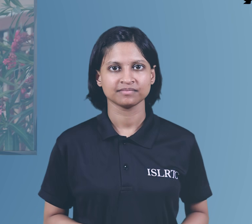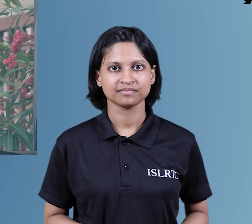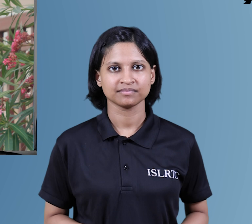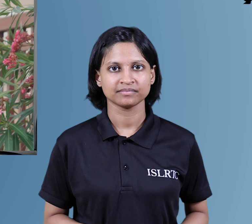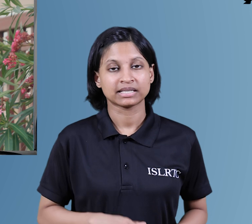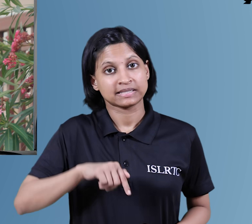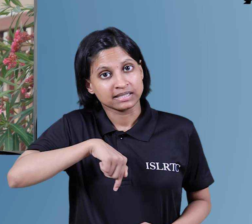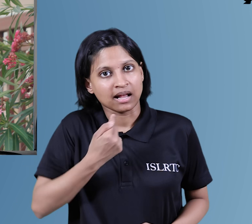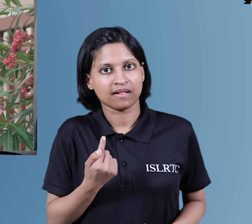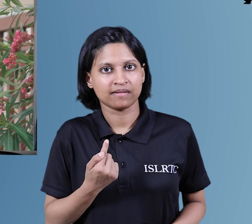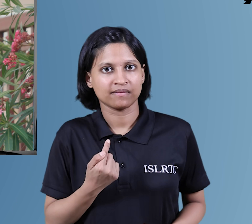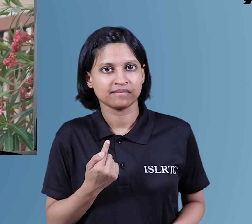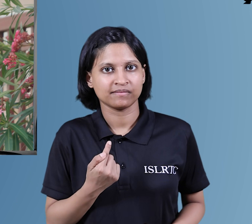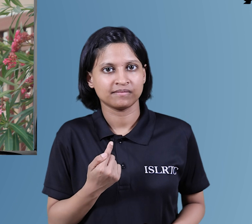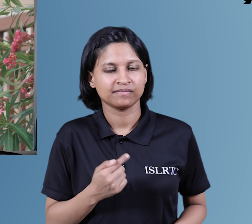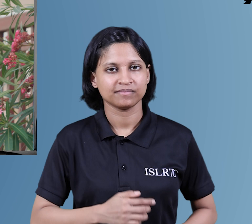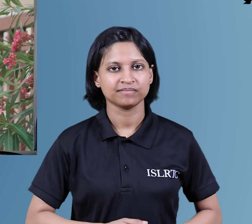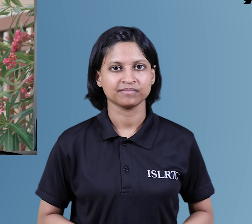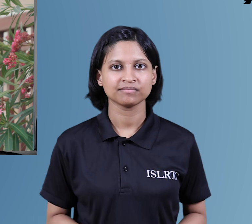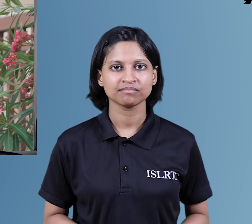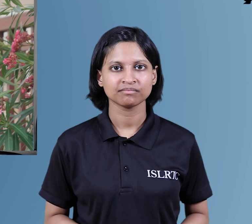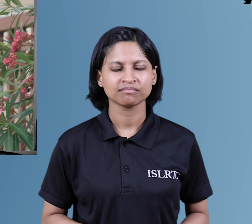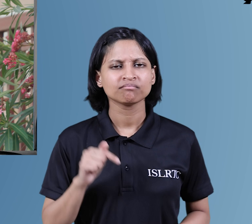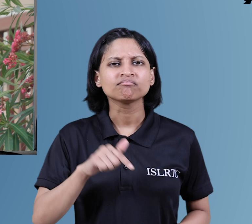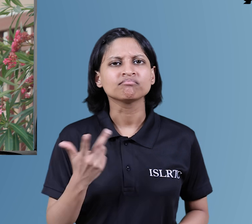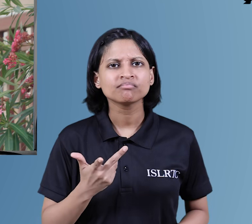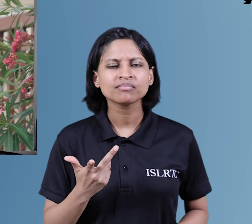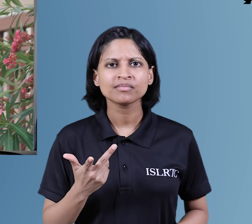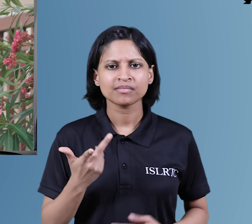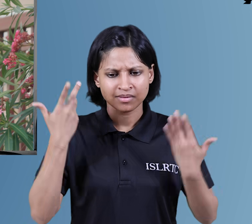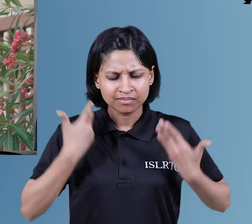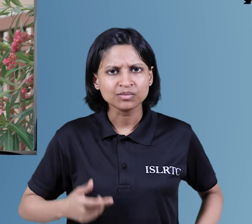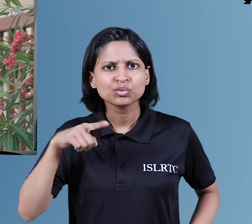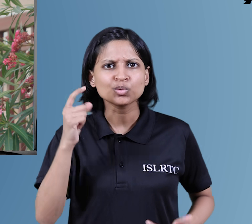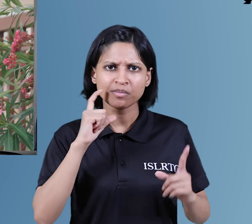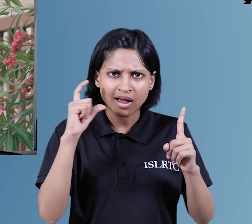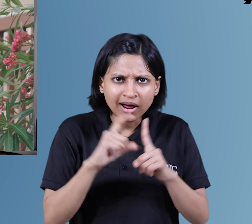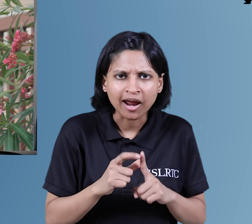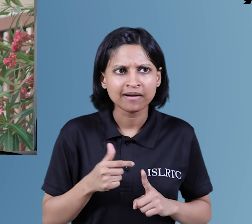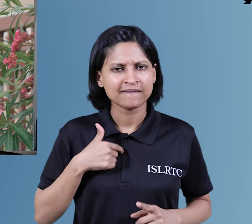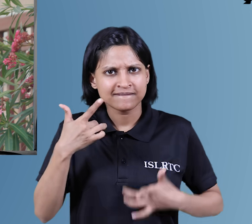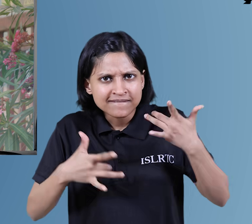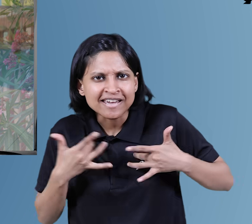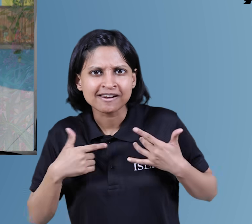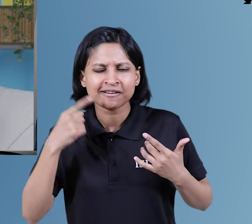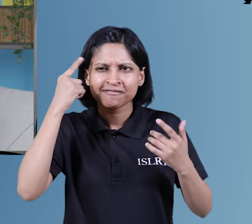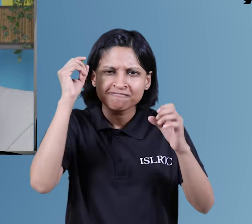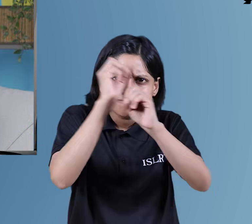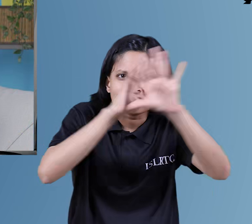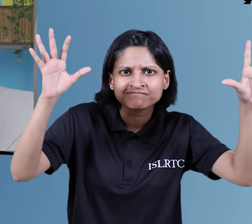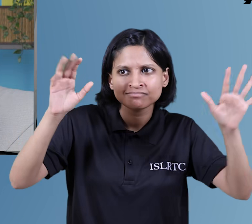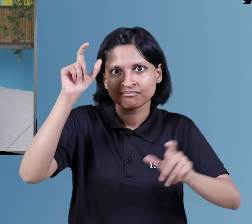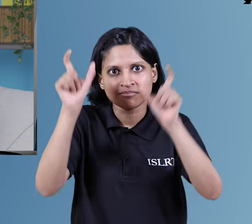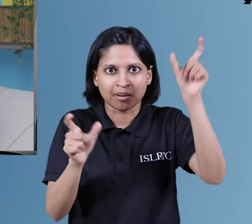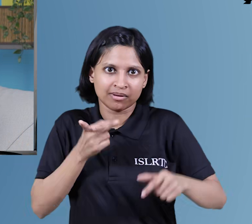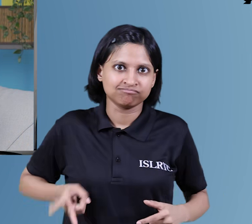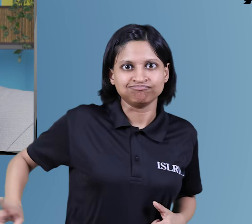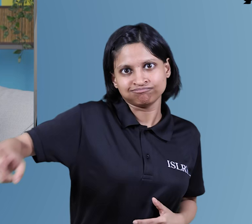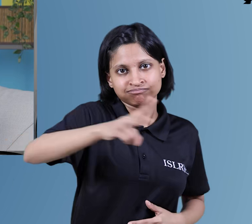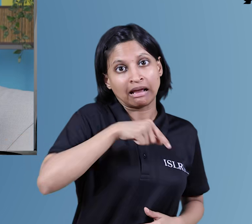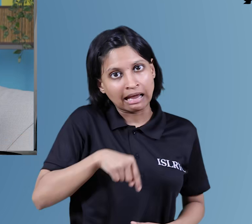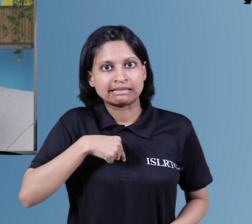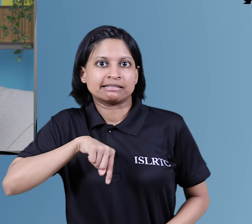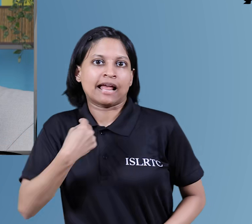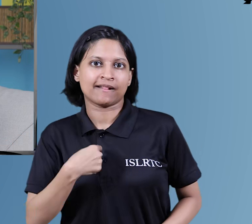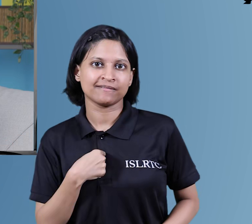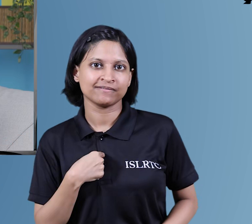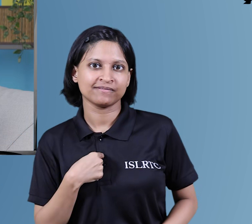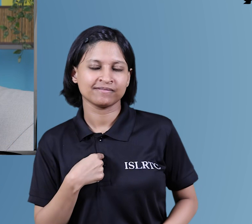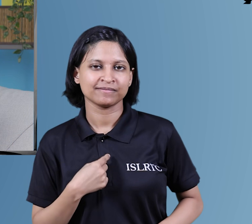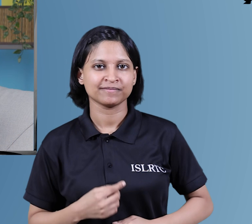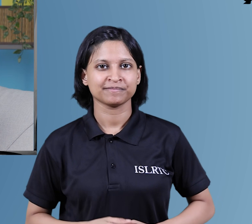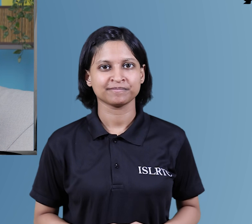Self The self refers to a person's unique identity, including their feelings and thoughts, which are different for everyone. It represents their individuality.